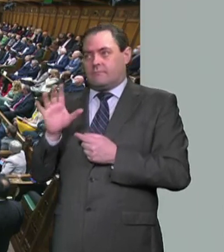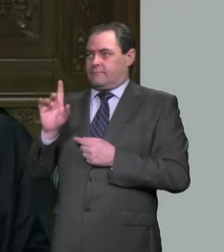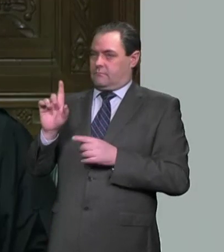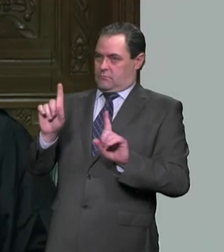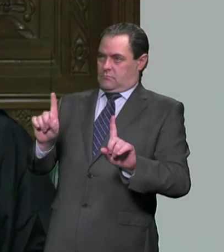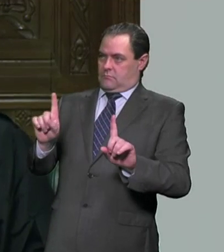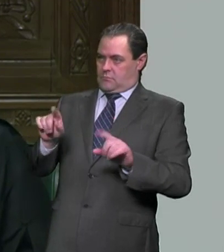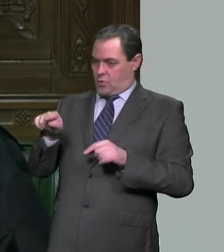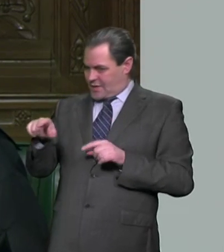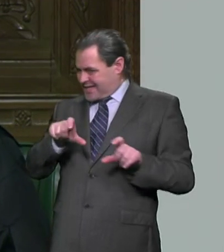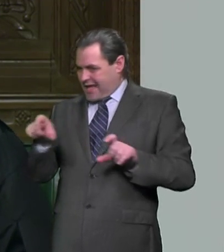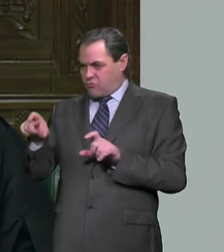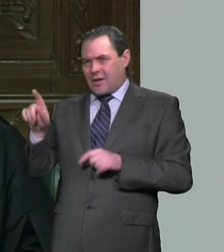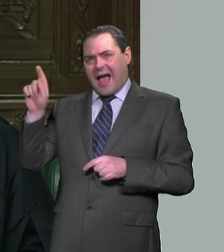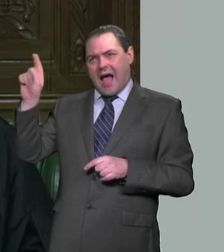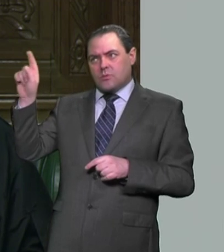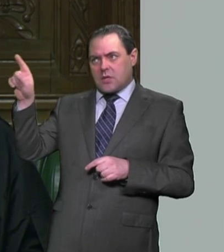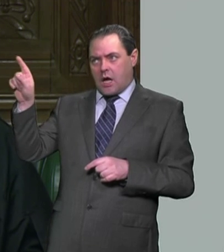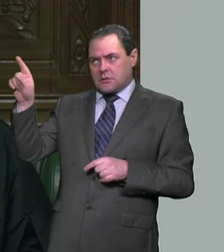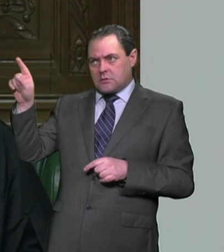Order. If you want to carry on, carry on outside: I am not having this